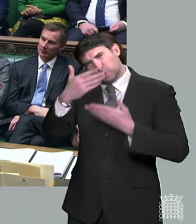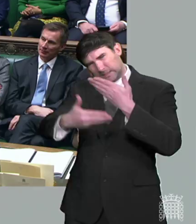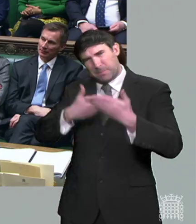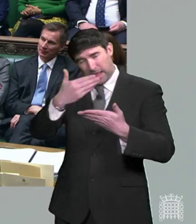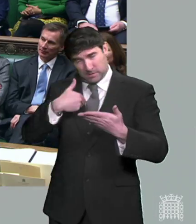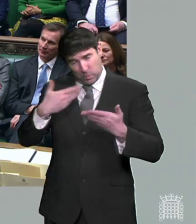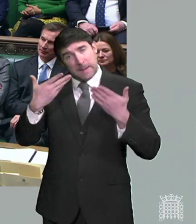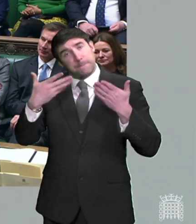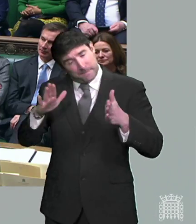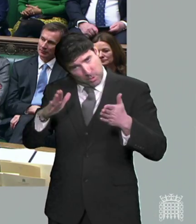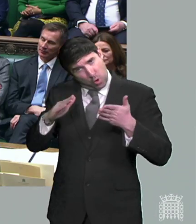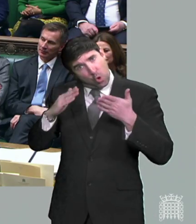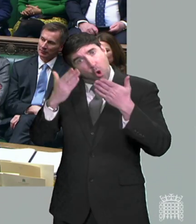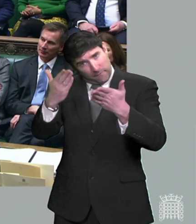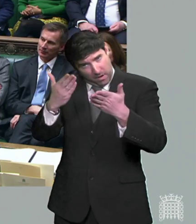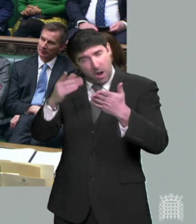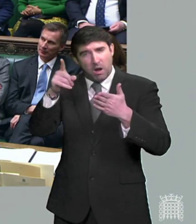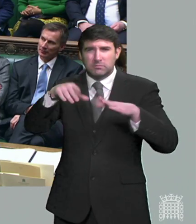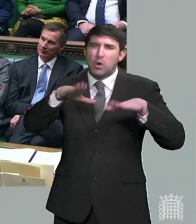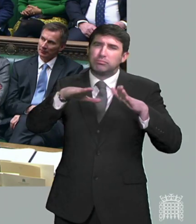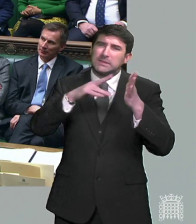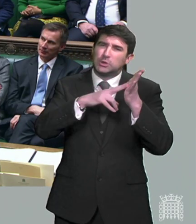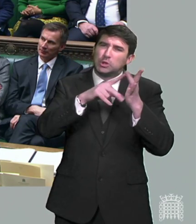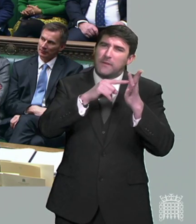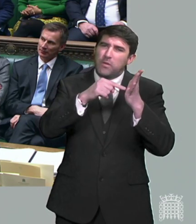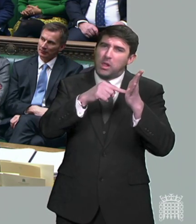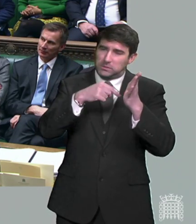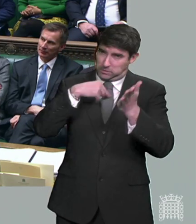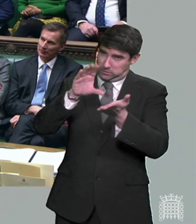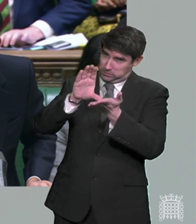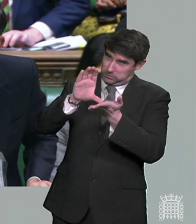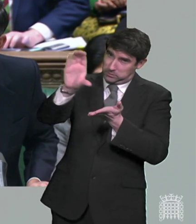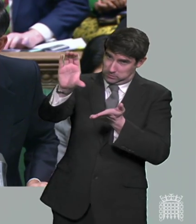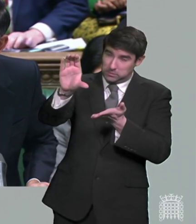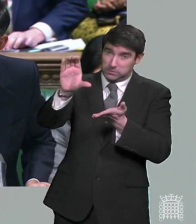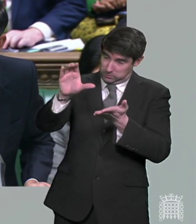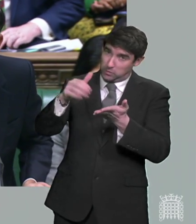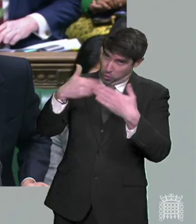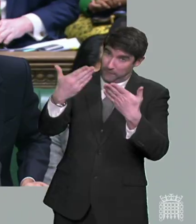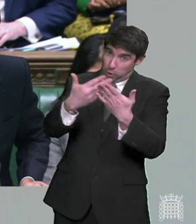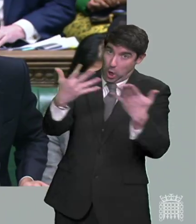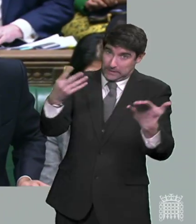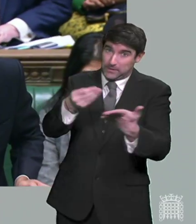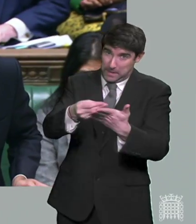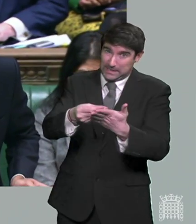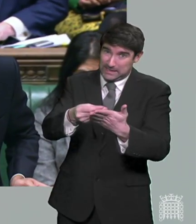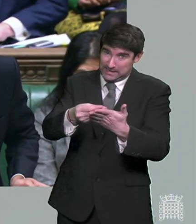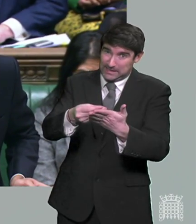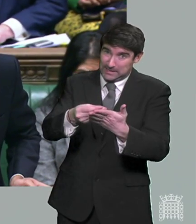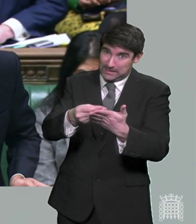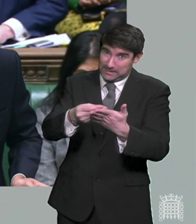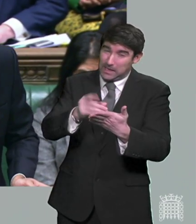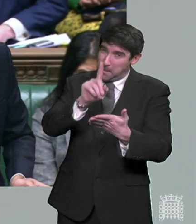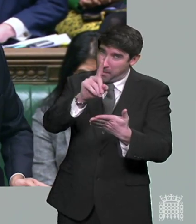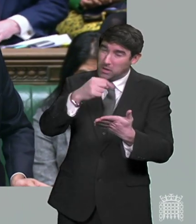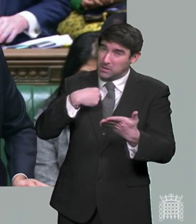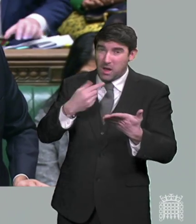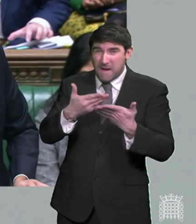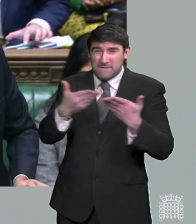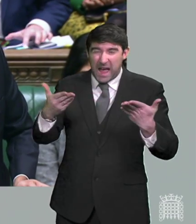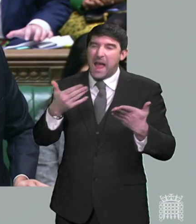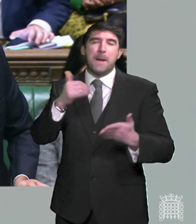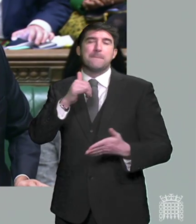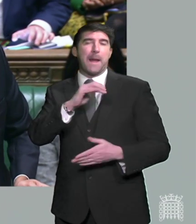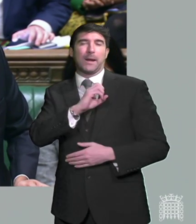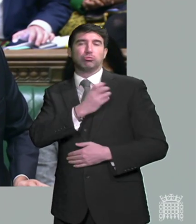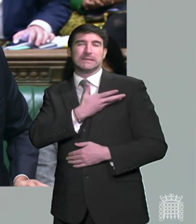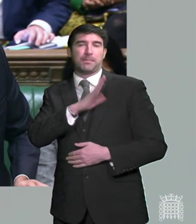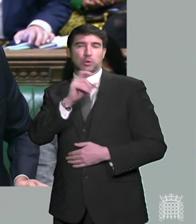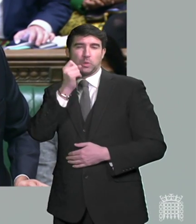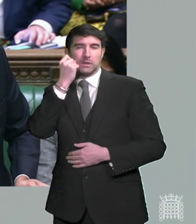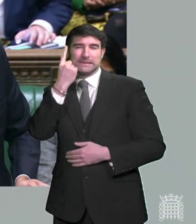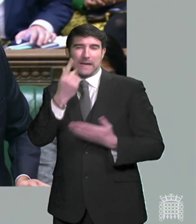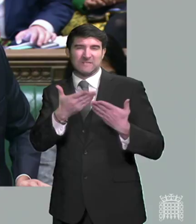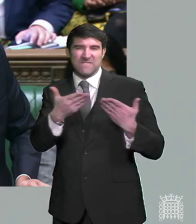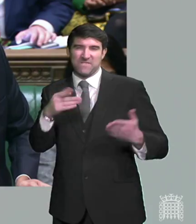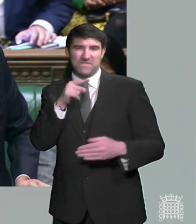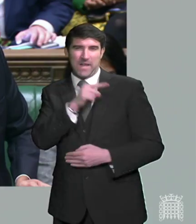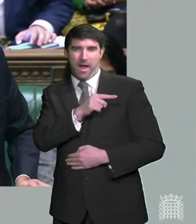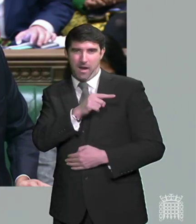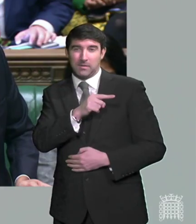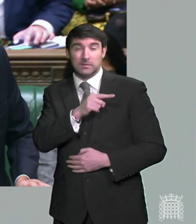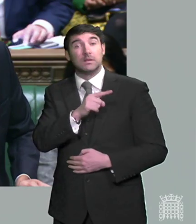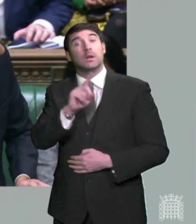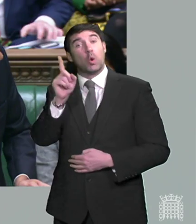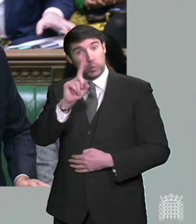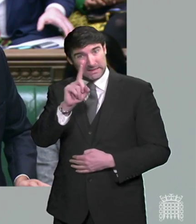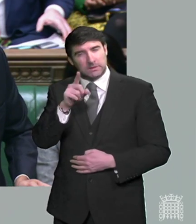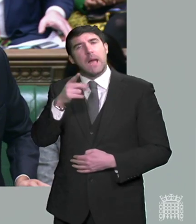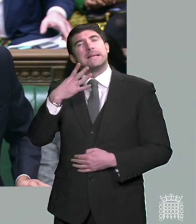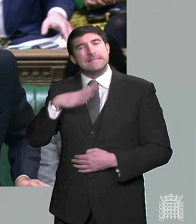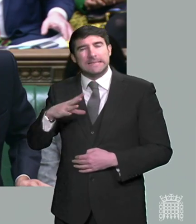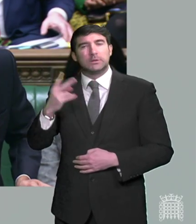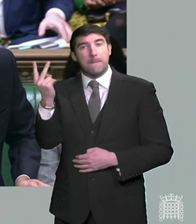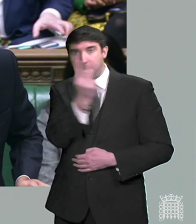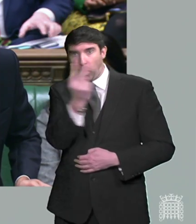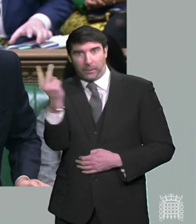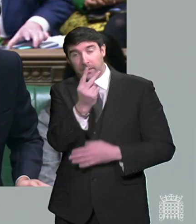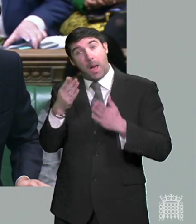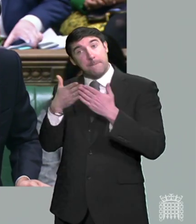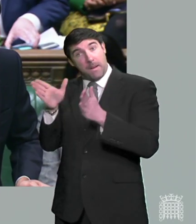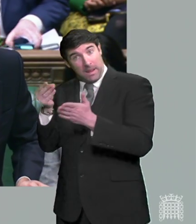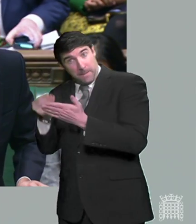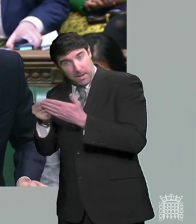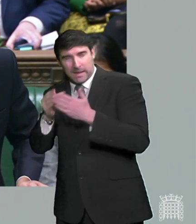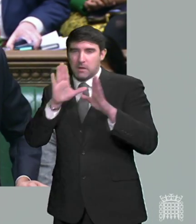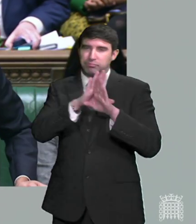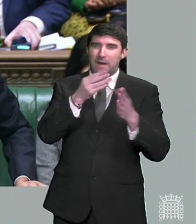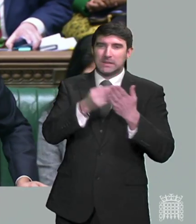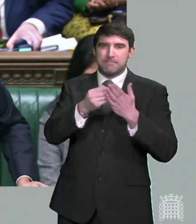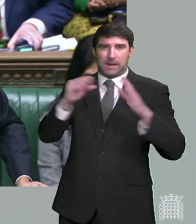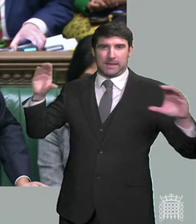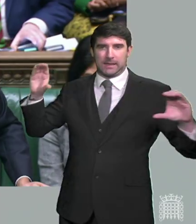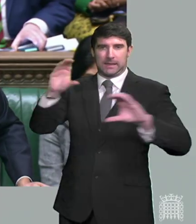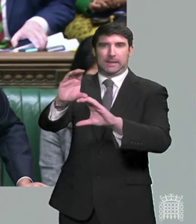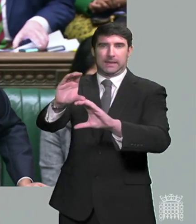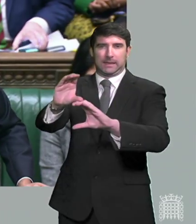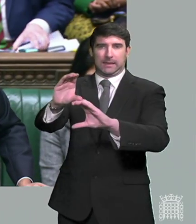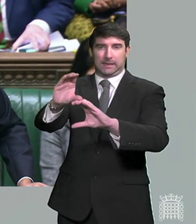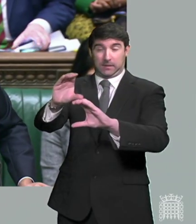We did offer significant support to Britishvolt through the automotive transformation fund—a considerable amount of funding—but entirely reasonably, and this is not something I expect the Labour party to understand, that support was conditional on the company receiving private investment as well, which is a sensible protection for taxpayers.